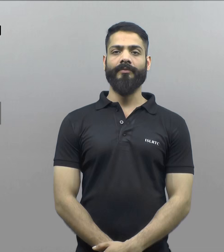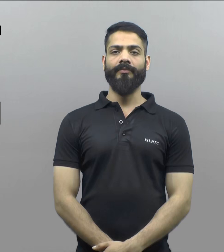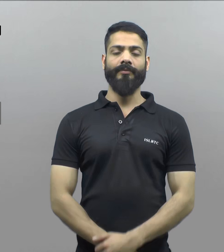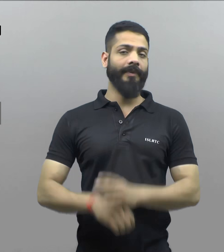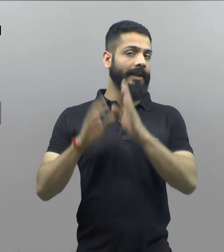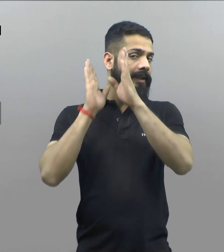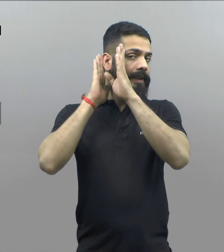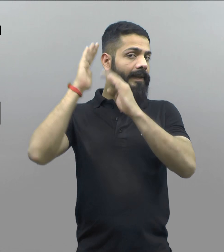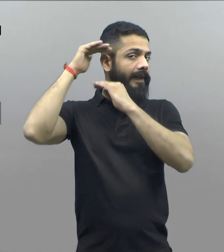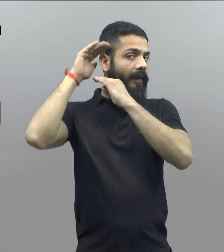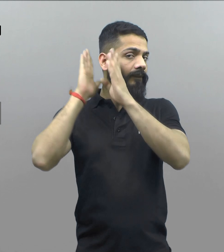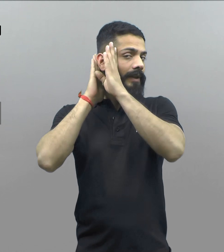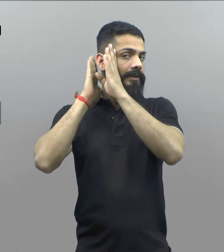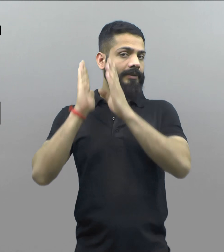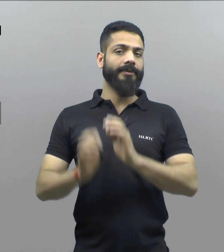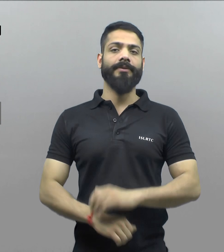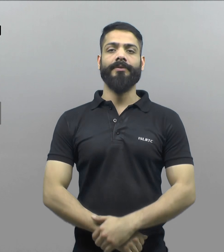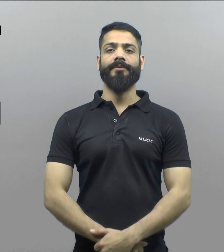Deafness